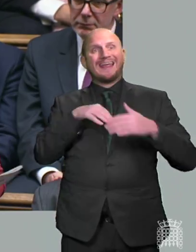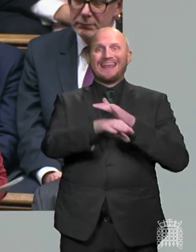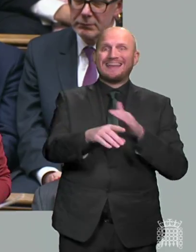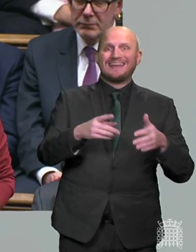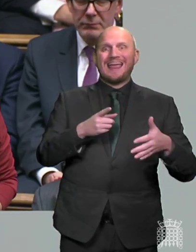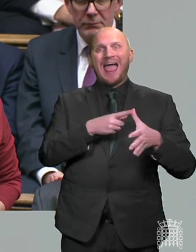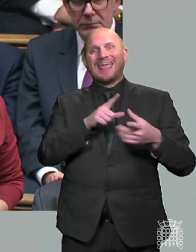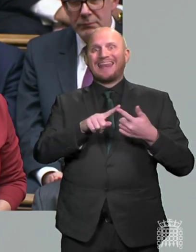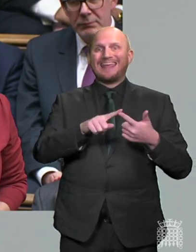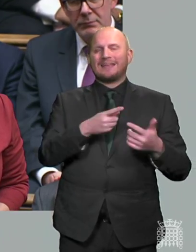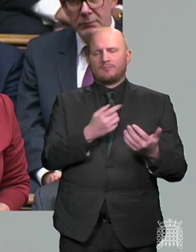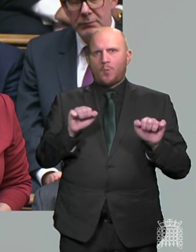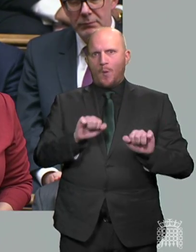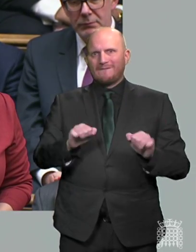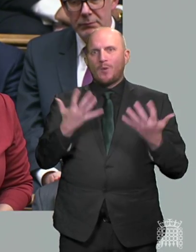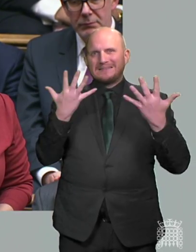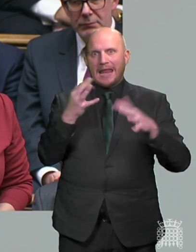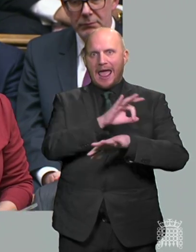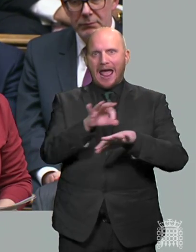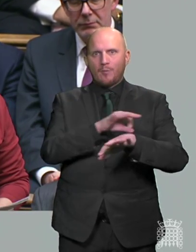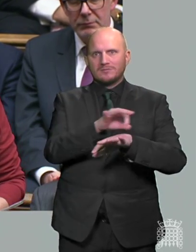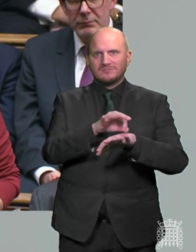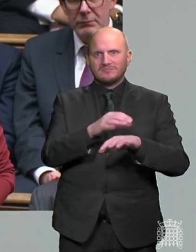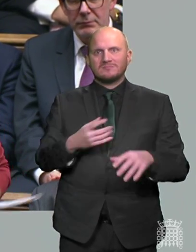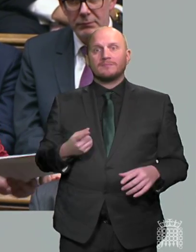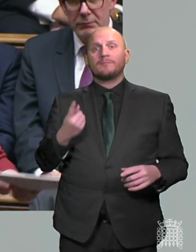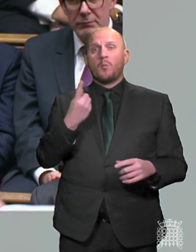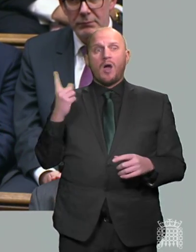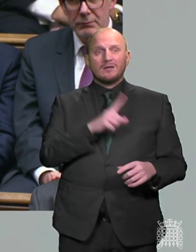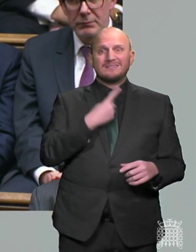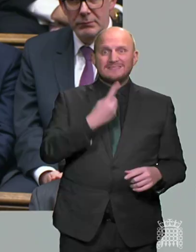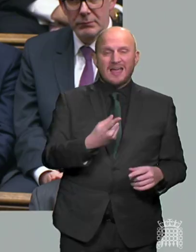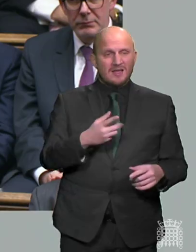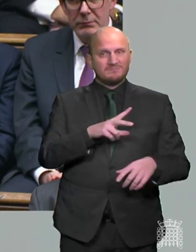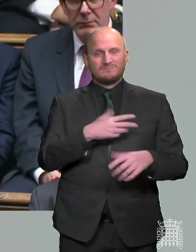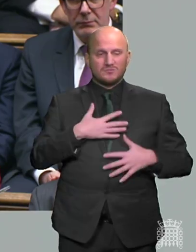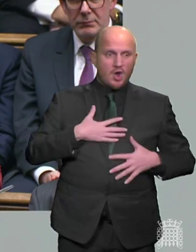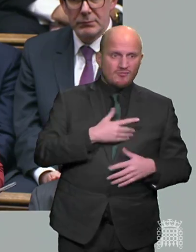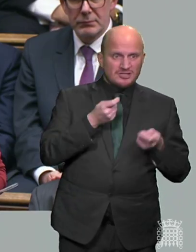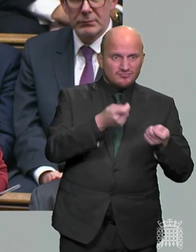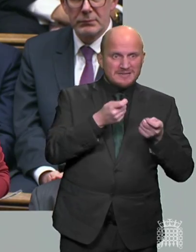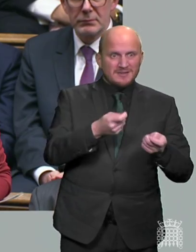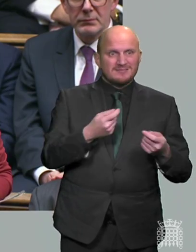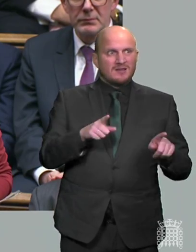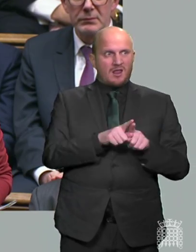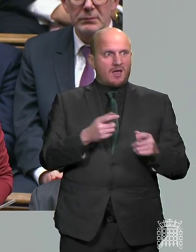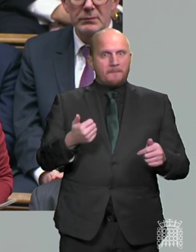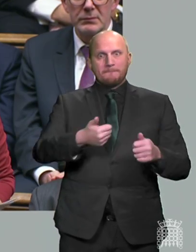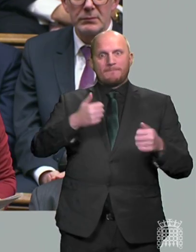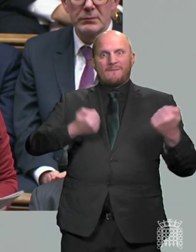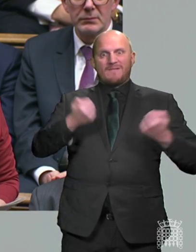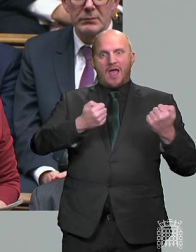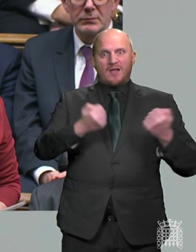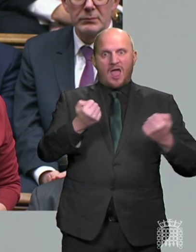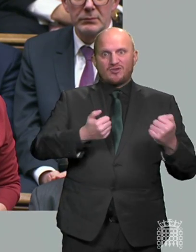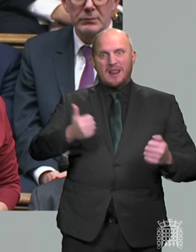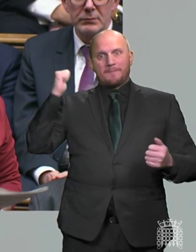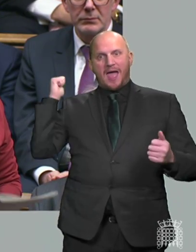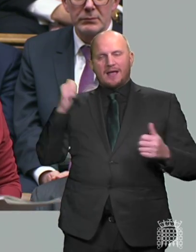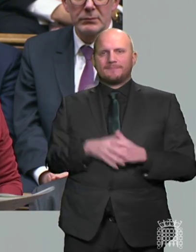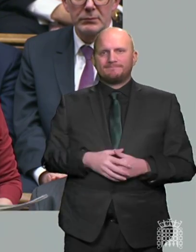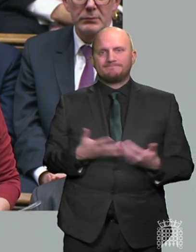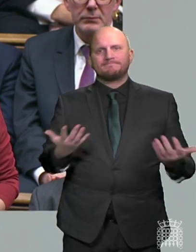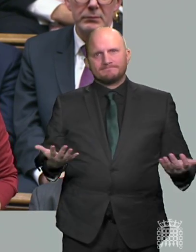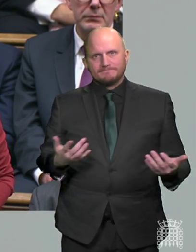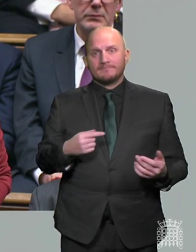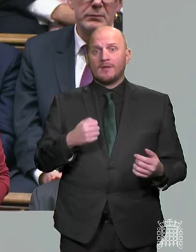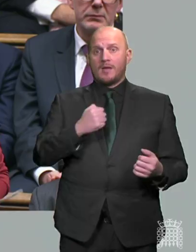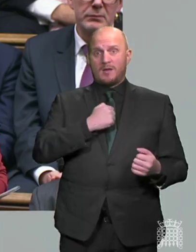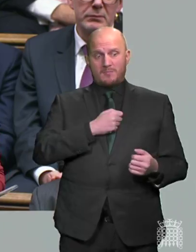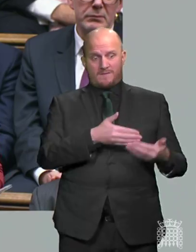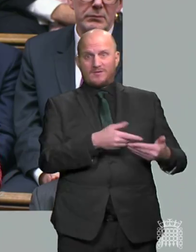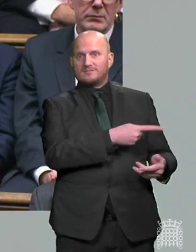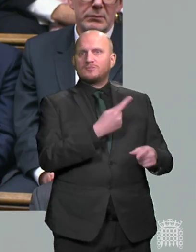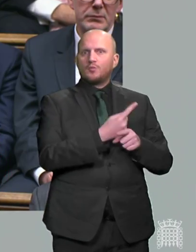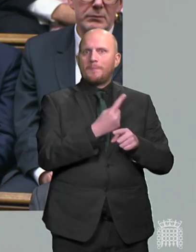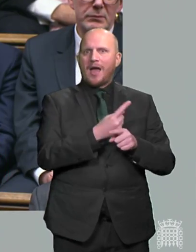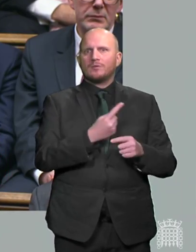The doctor said to him, “I’m so sorry we are treating you out of the back of a truck.” But as we have heard, the King’s Fund has said that the Government have presided over a decade of neglect and managed decline in the NHS.